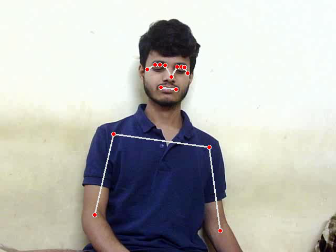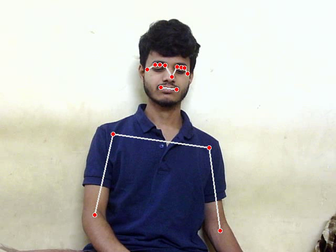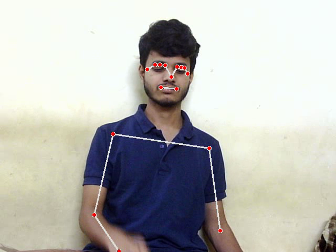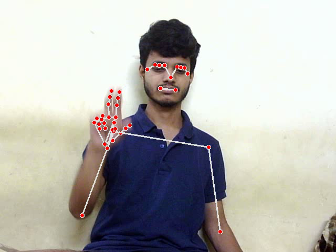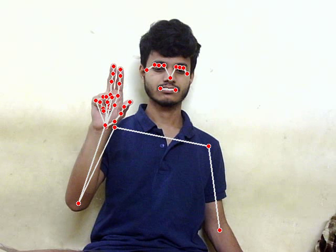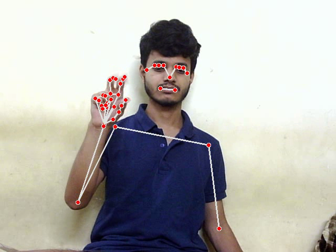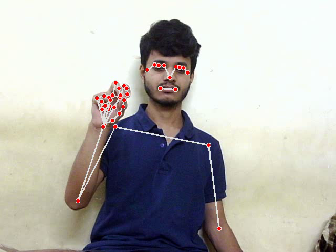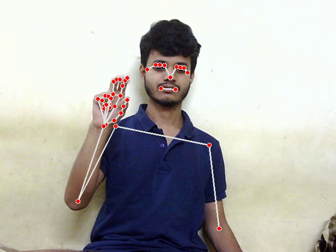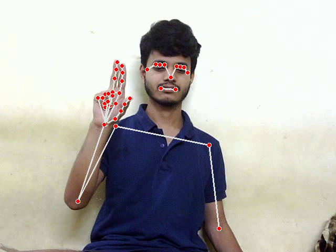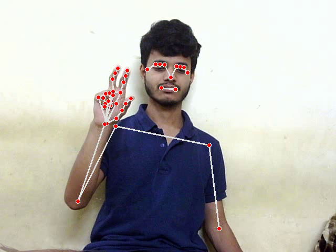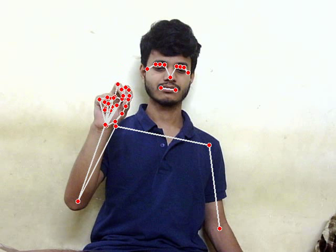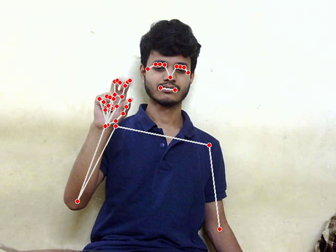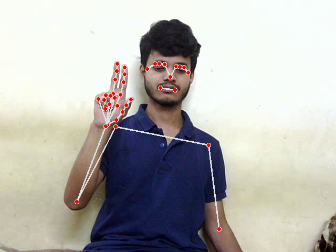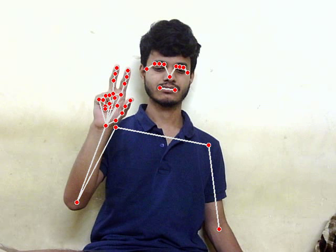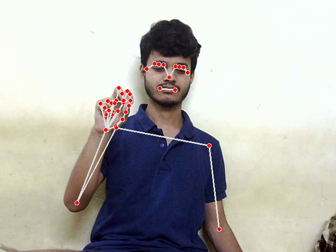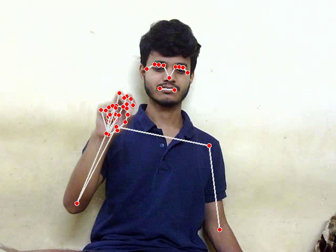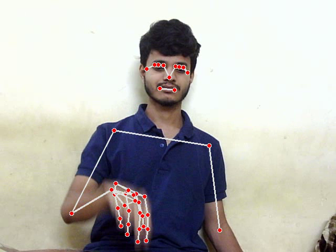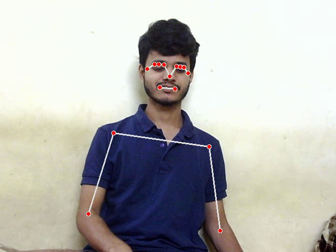no